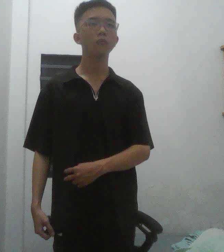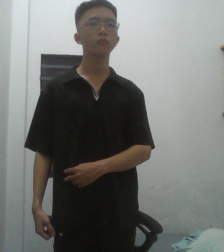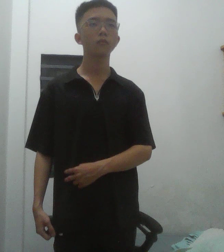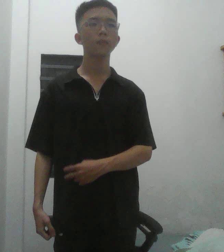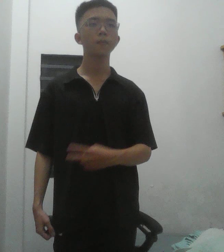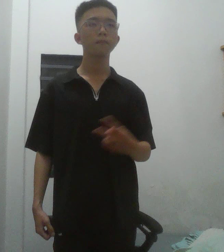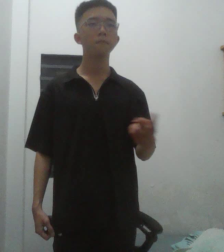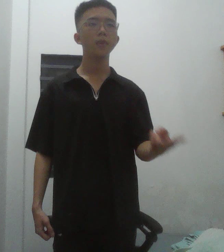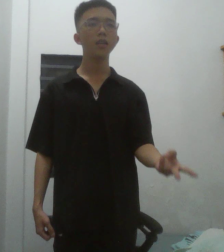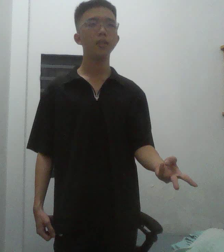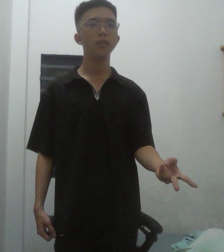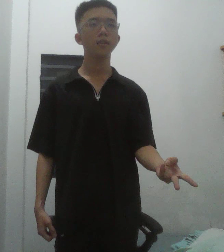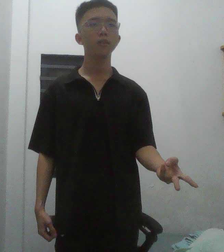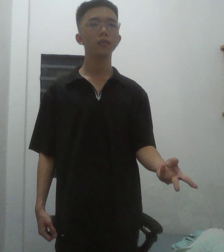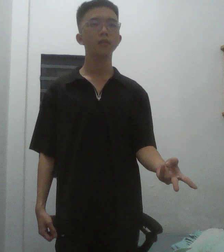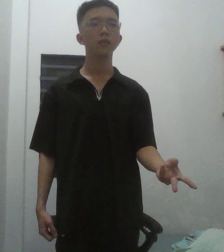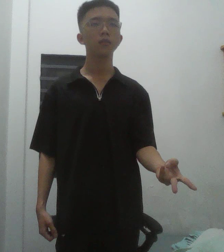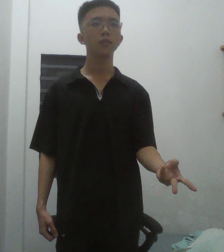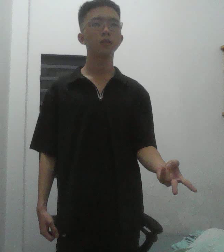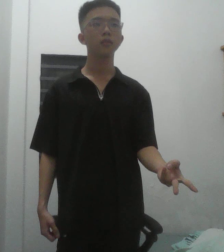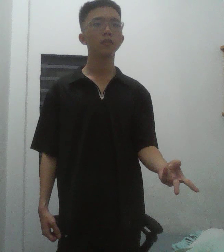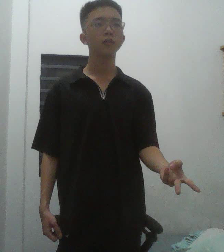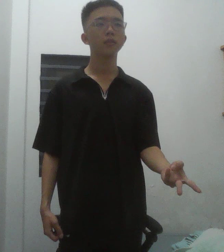it